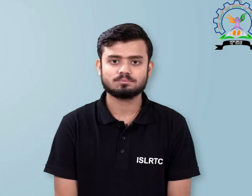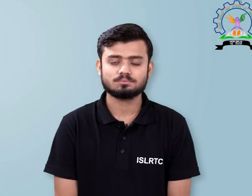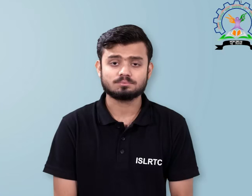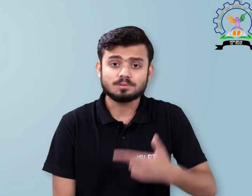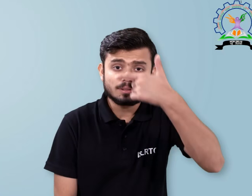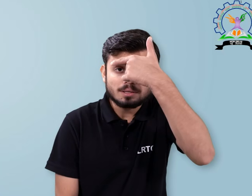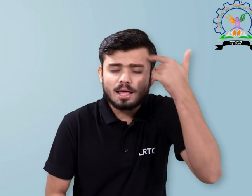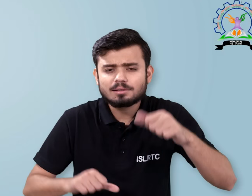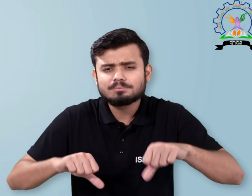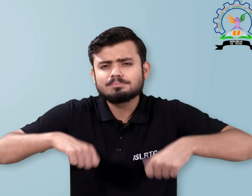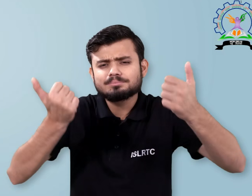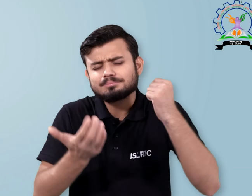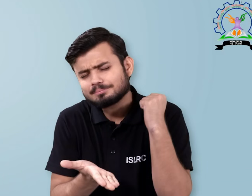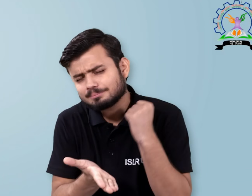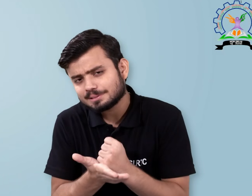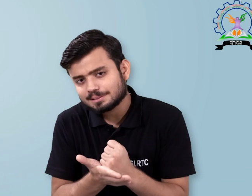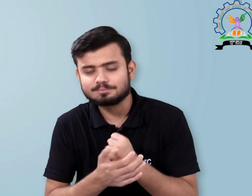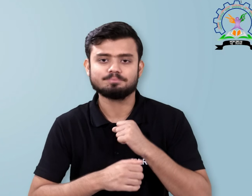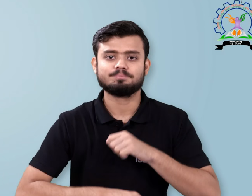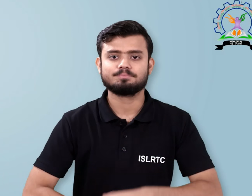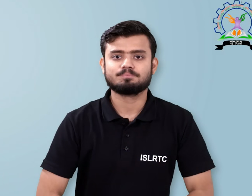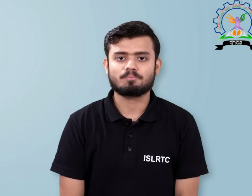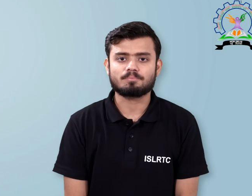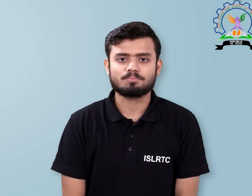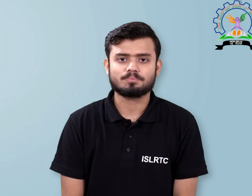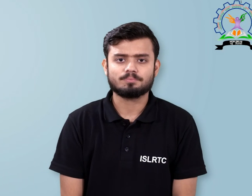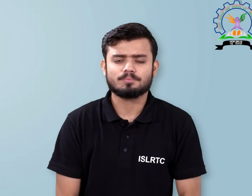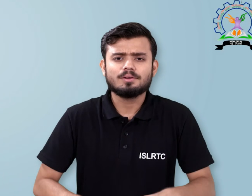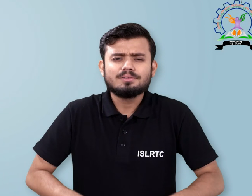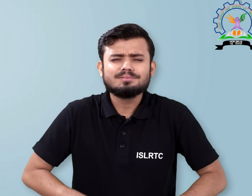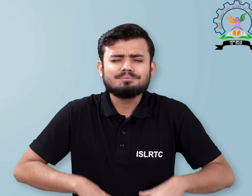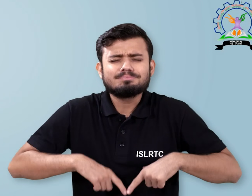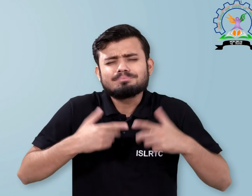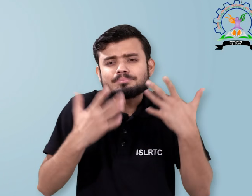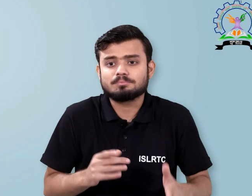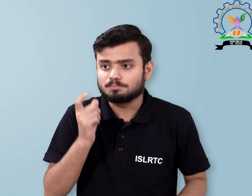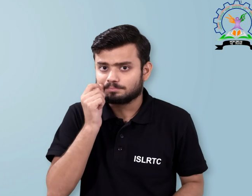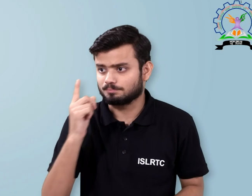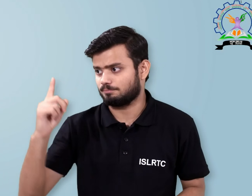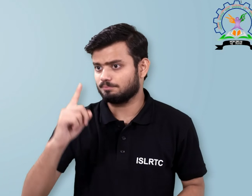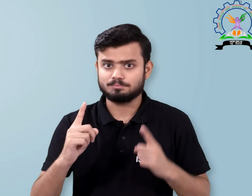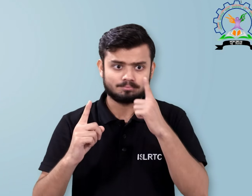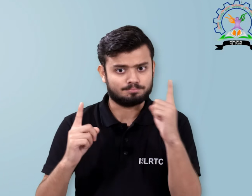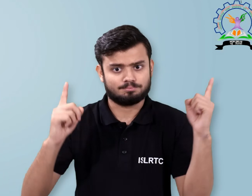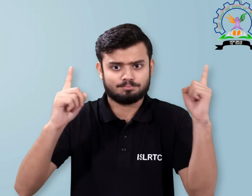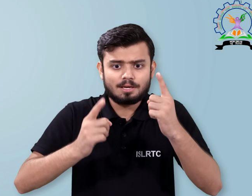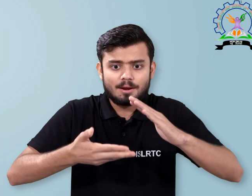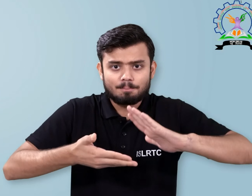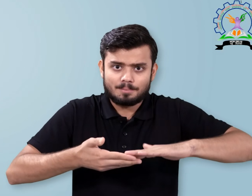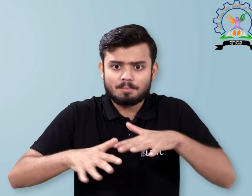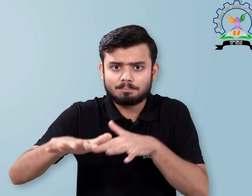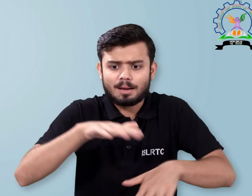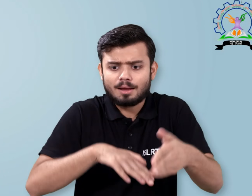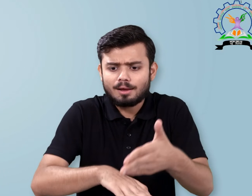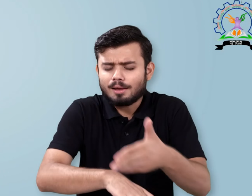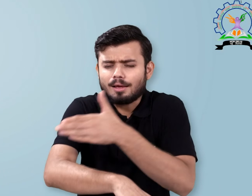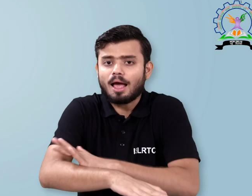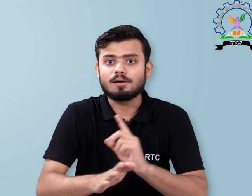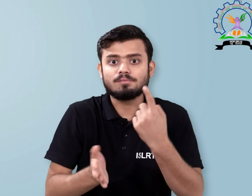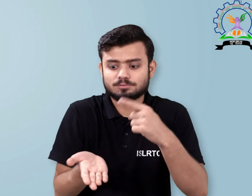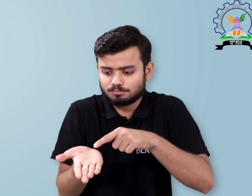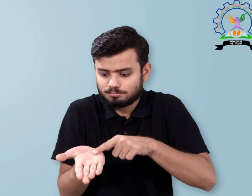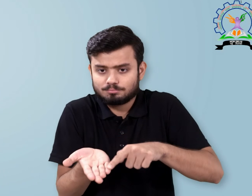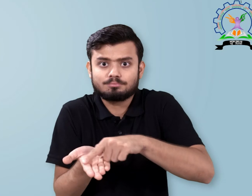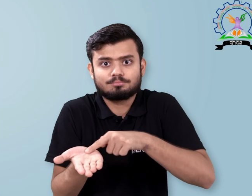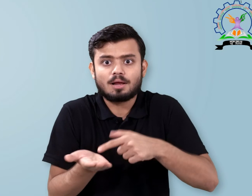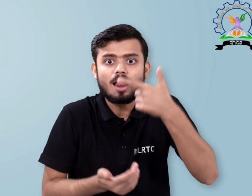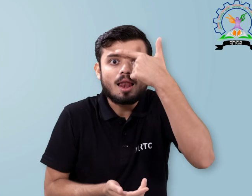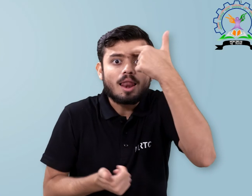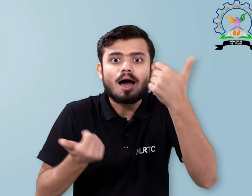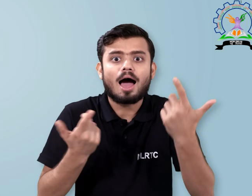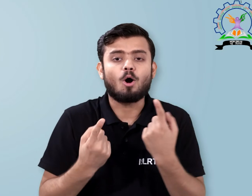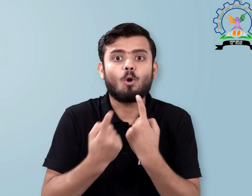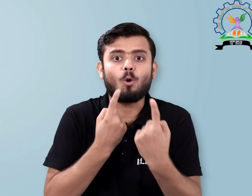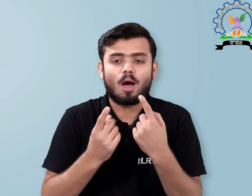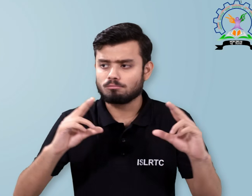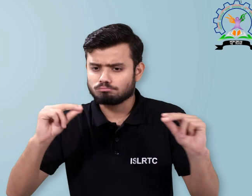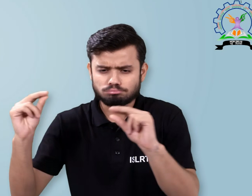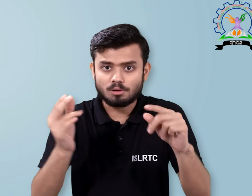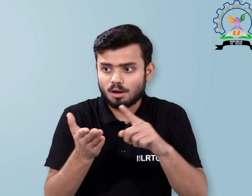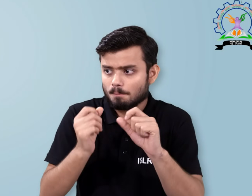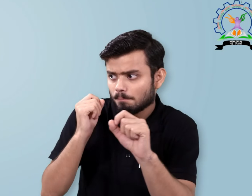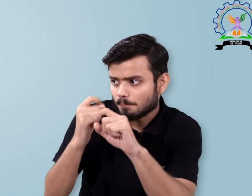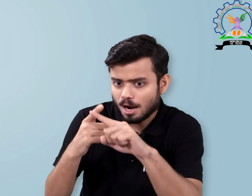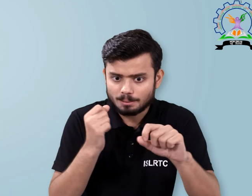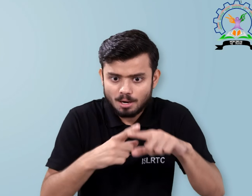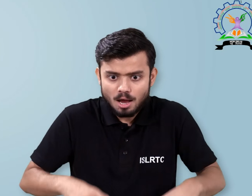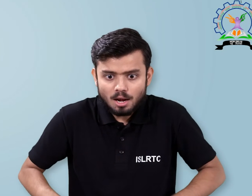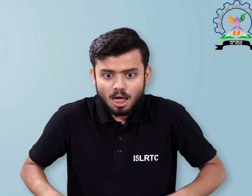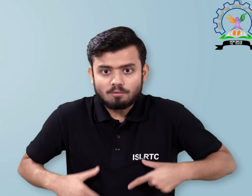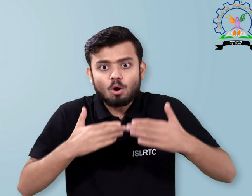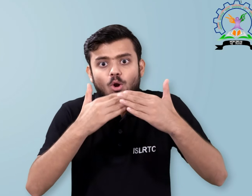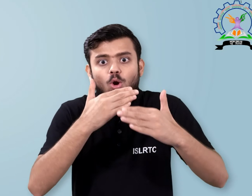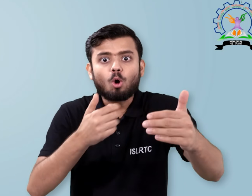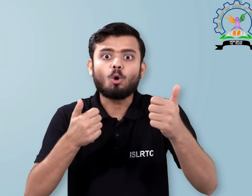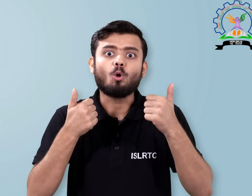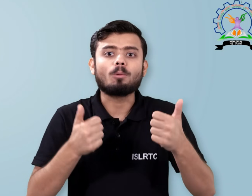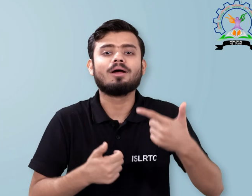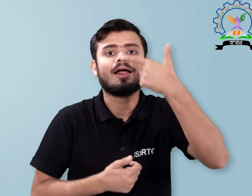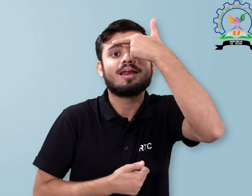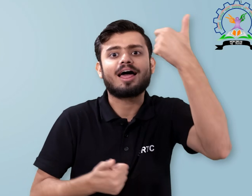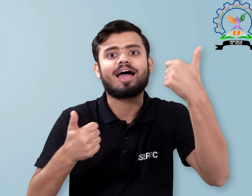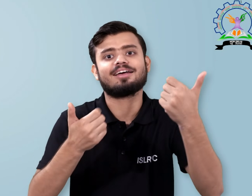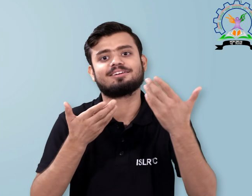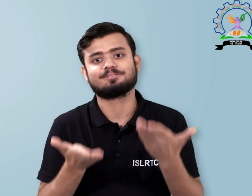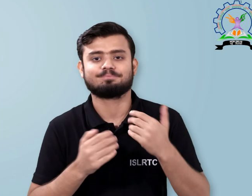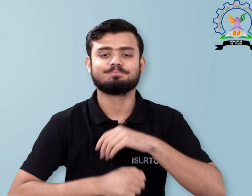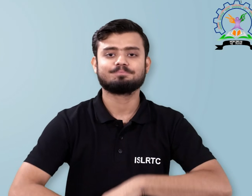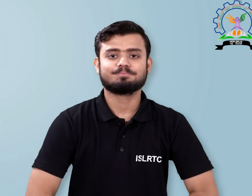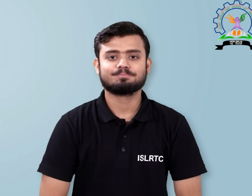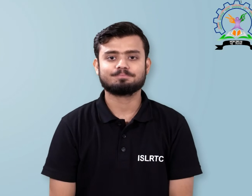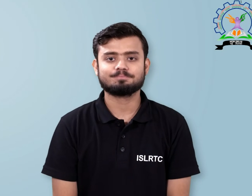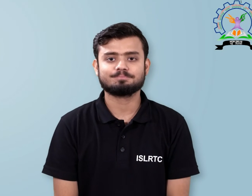Auspicious Favourable or bringing luck; for instance, ‘an auspicious beginning’.